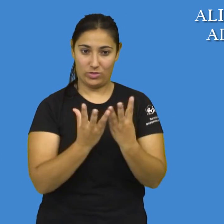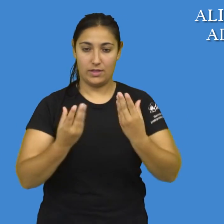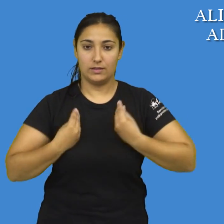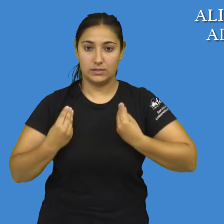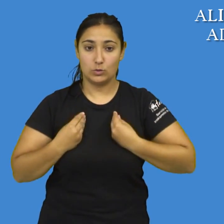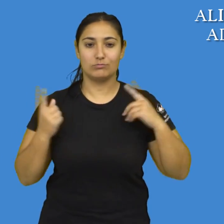sano